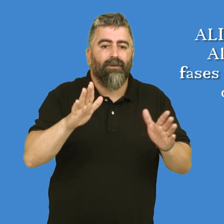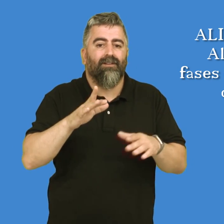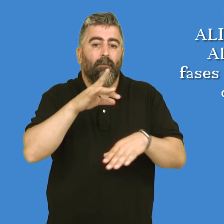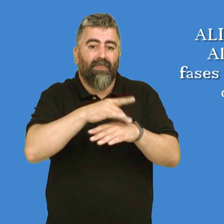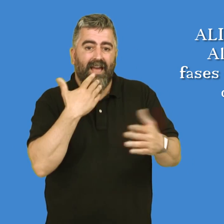enfermo